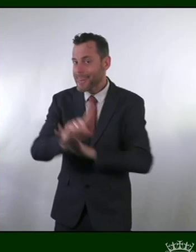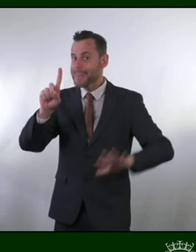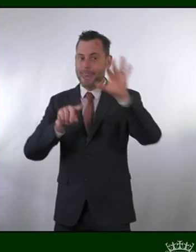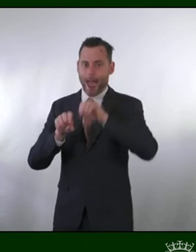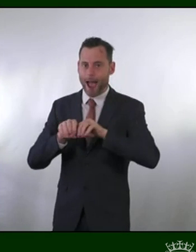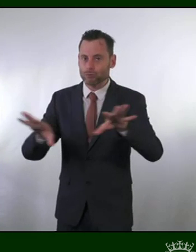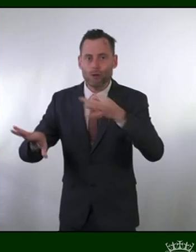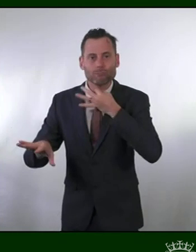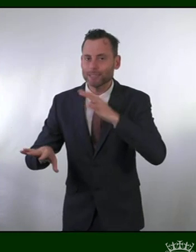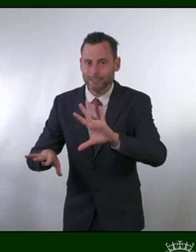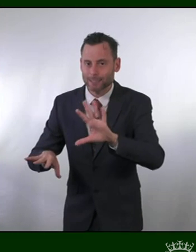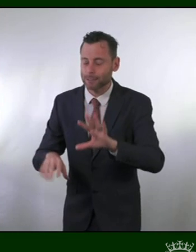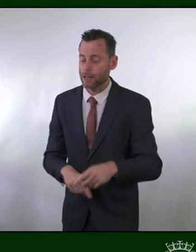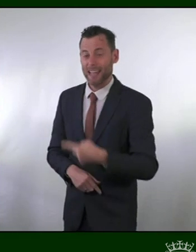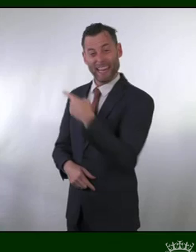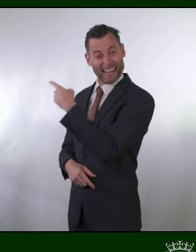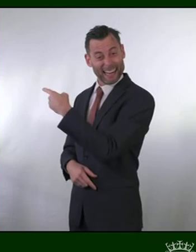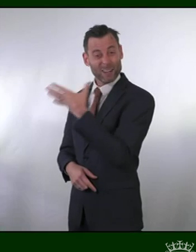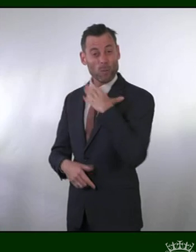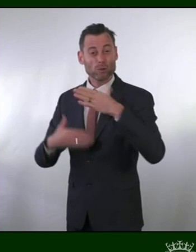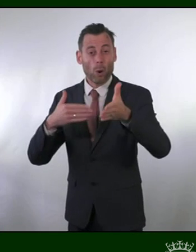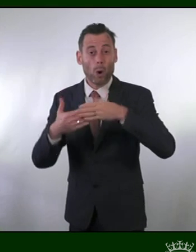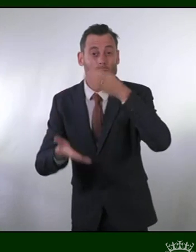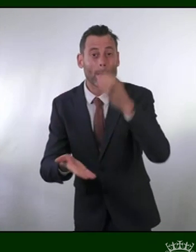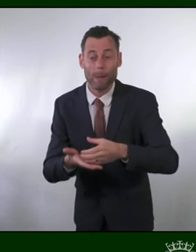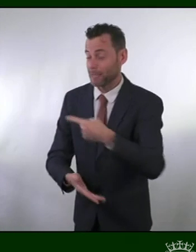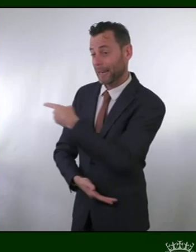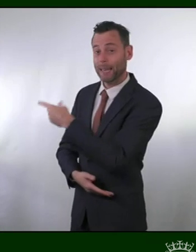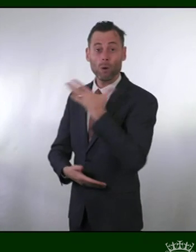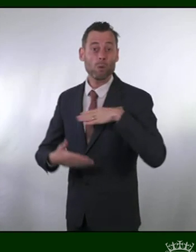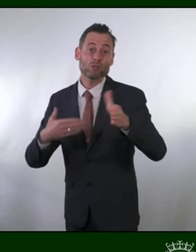The right hon. and learned Gentleman wants to close pubs. He wants to close bars.